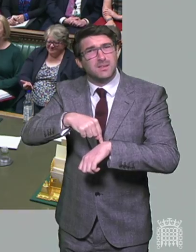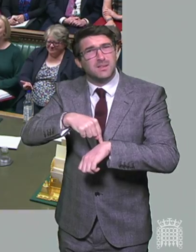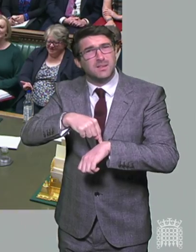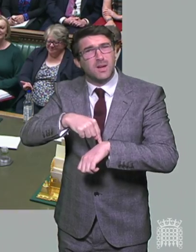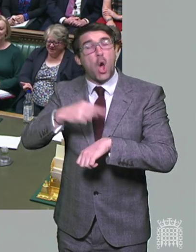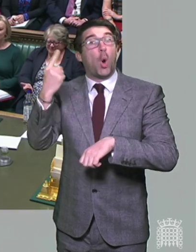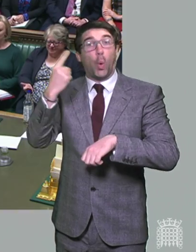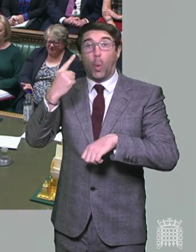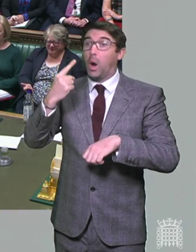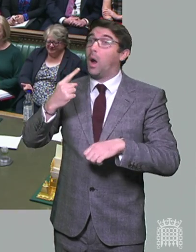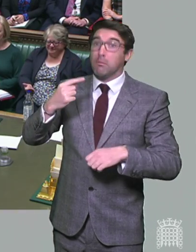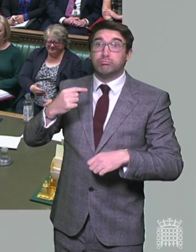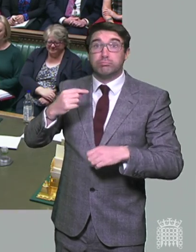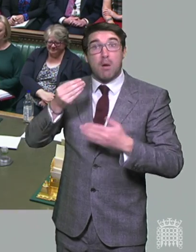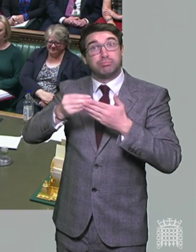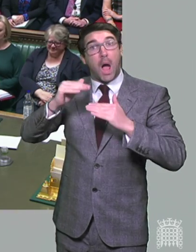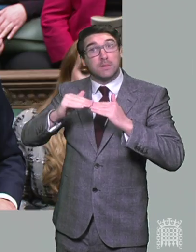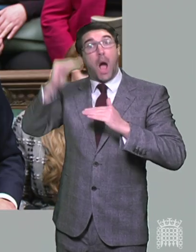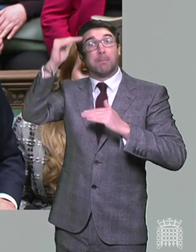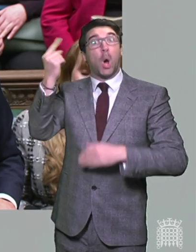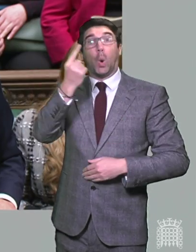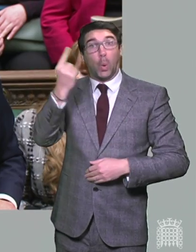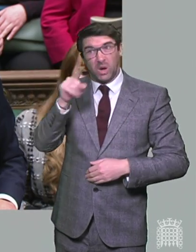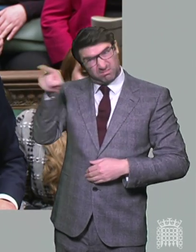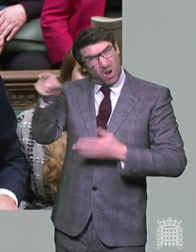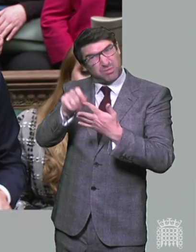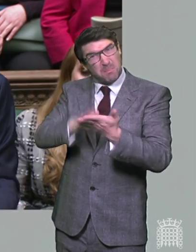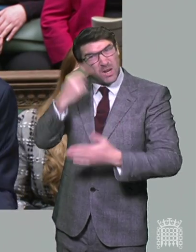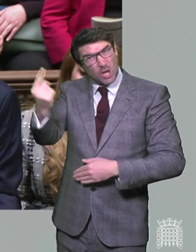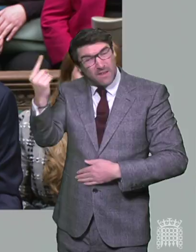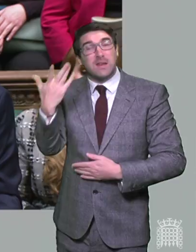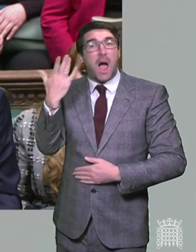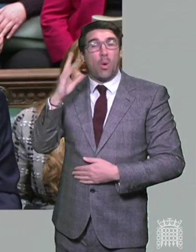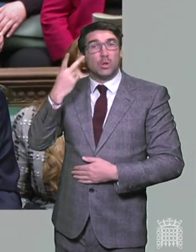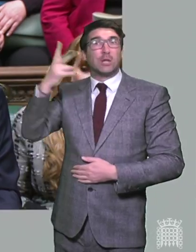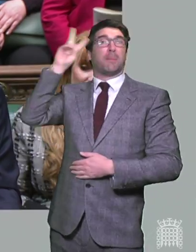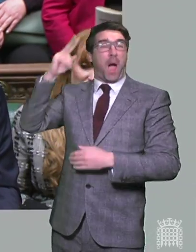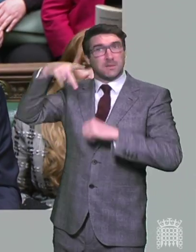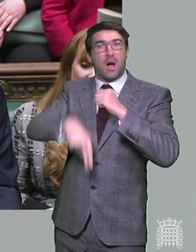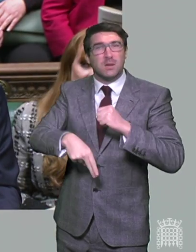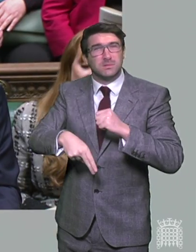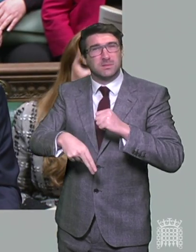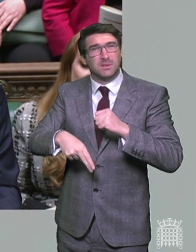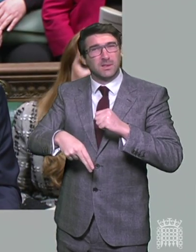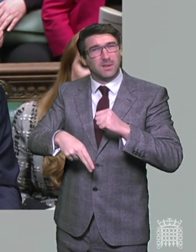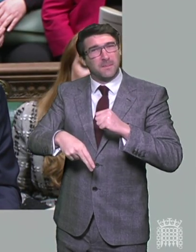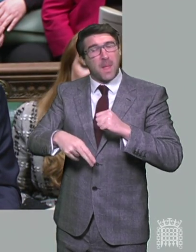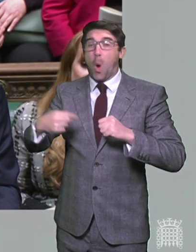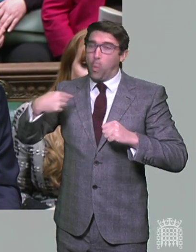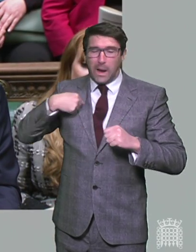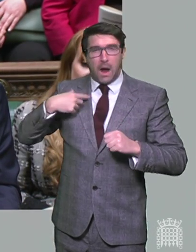She voted for it, so who is doing the U-turn? Honestly. Last week, the Prime Minister was forced to U-turn on her unfunded tax cut for the super-wealthy.